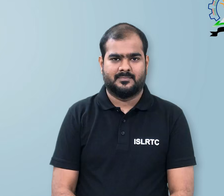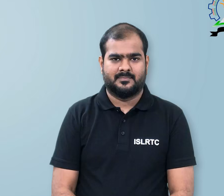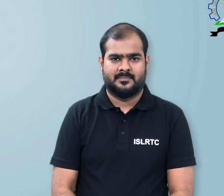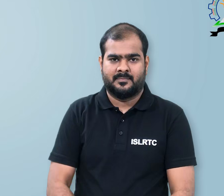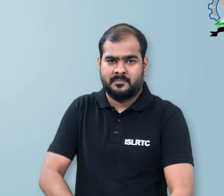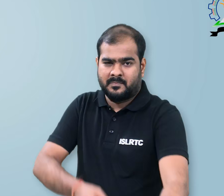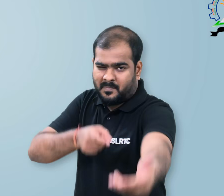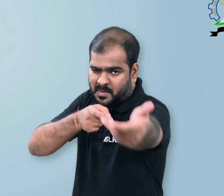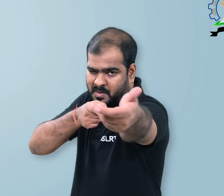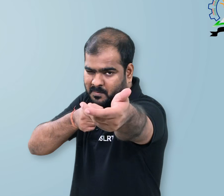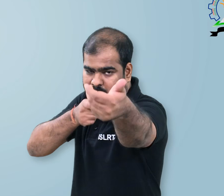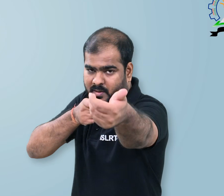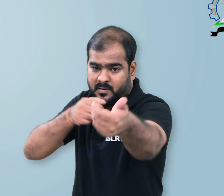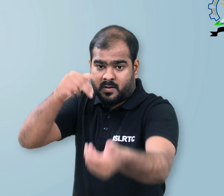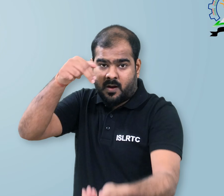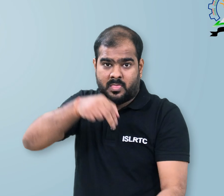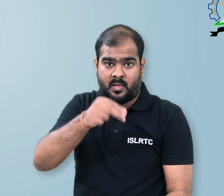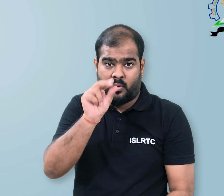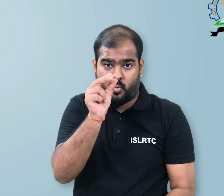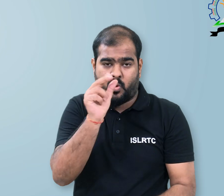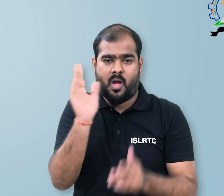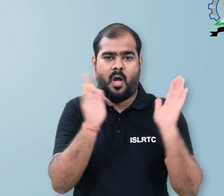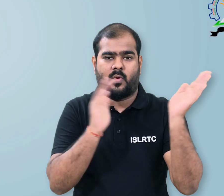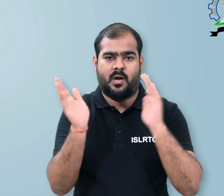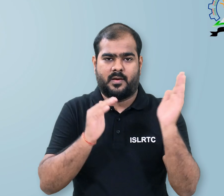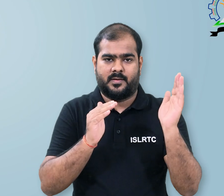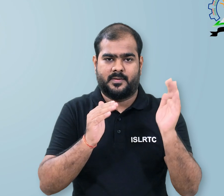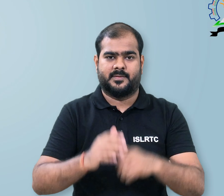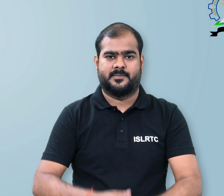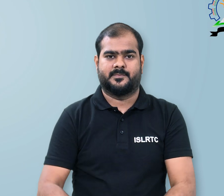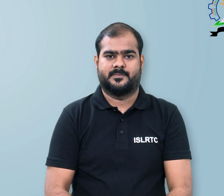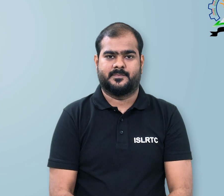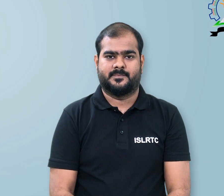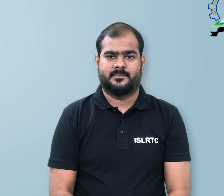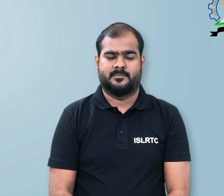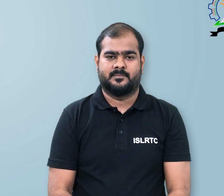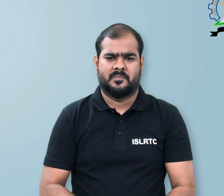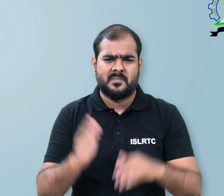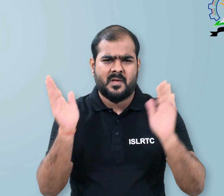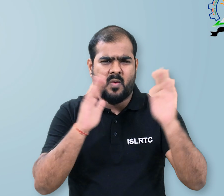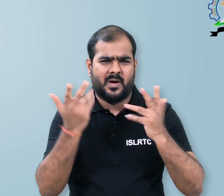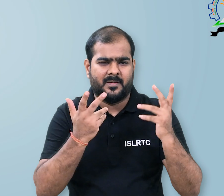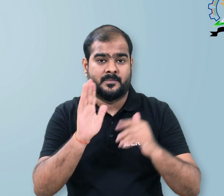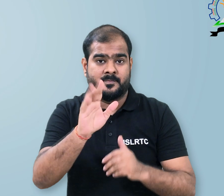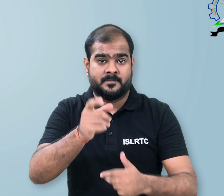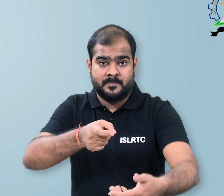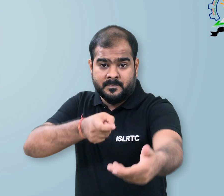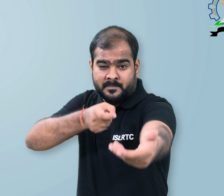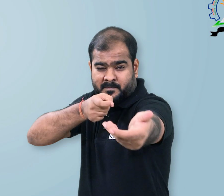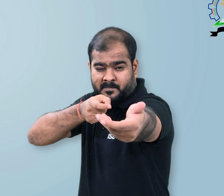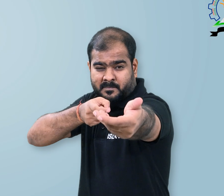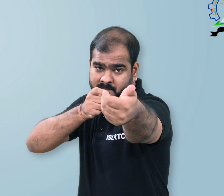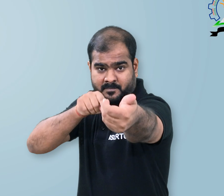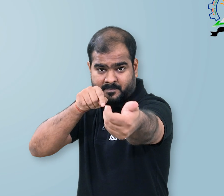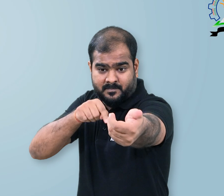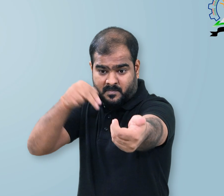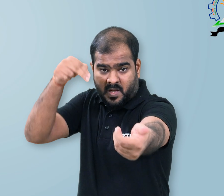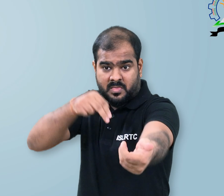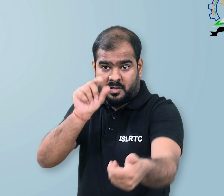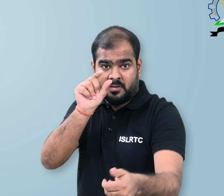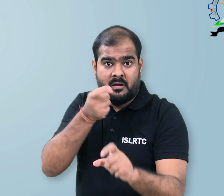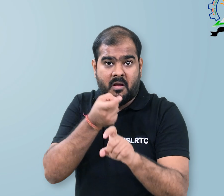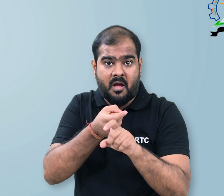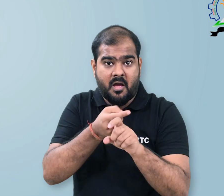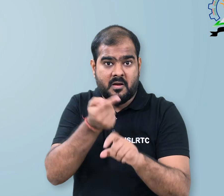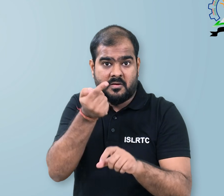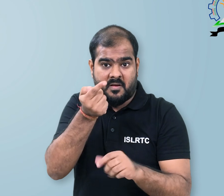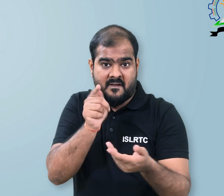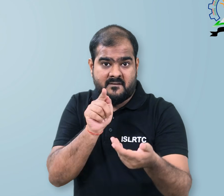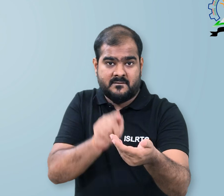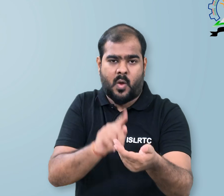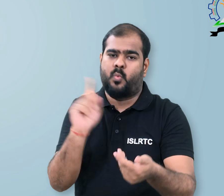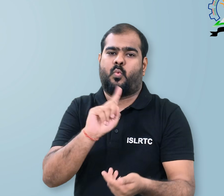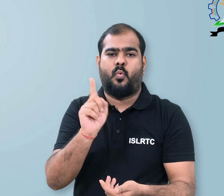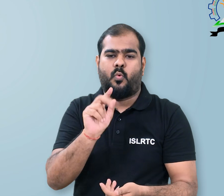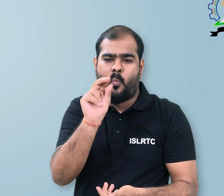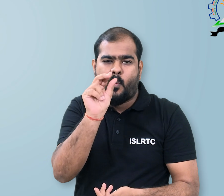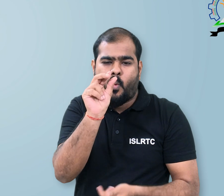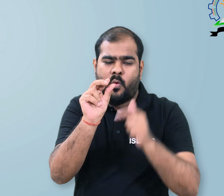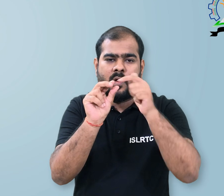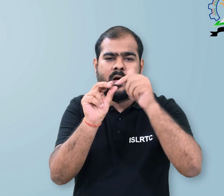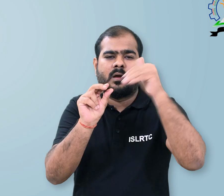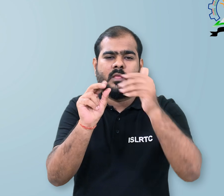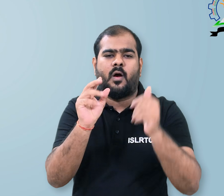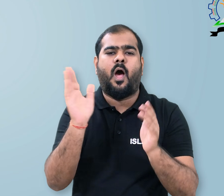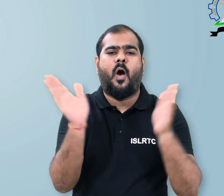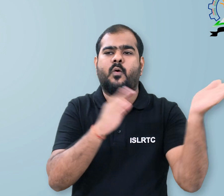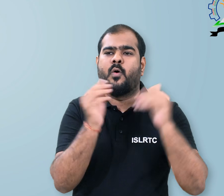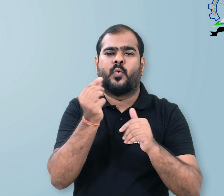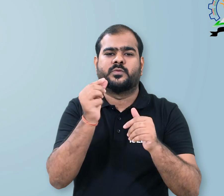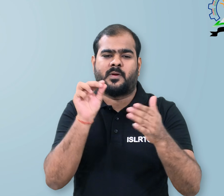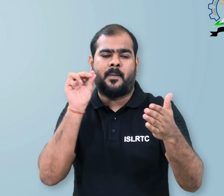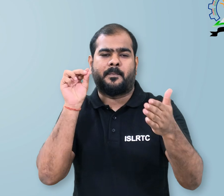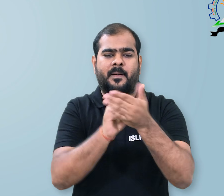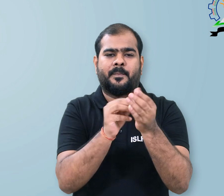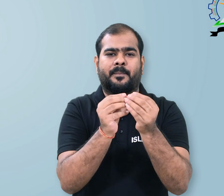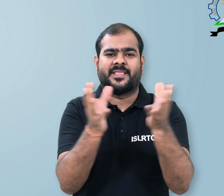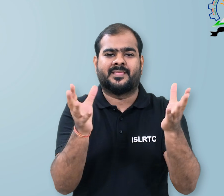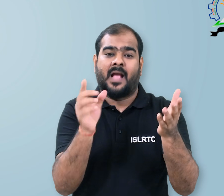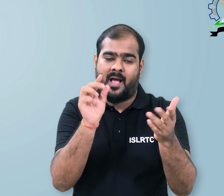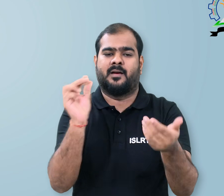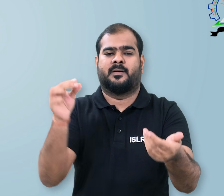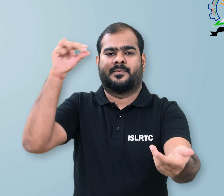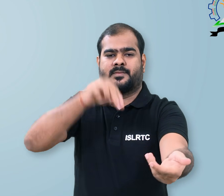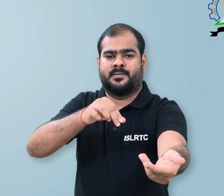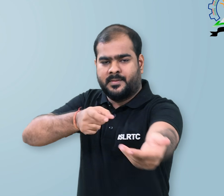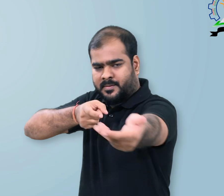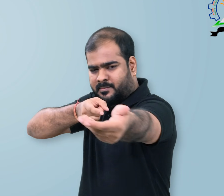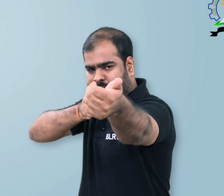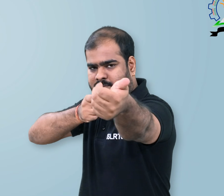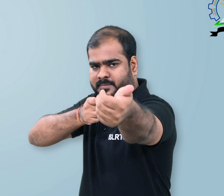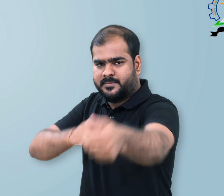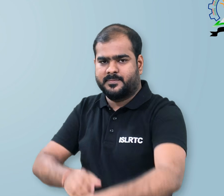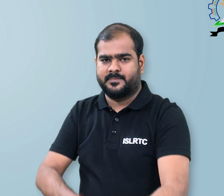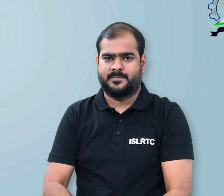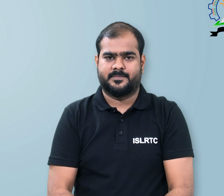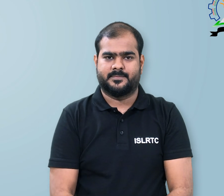Air Rifle Air Rifle: A type of rifle that uses compressed air or carbon dioxide to propel pellets.